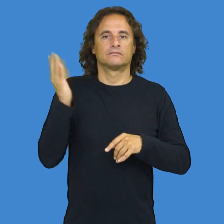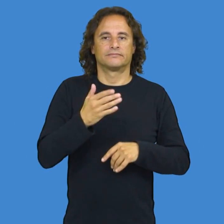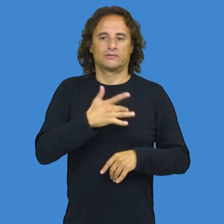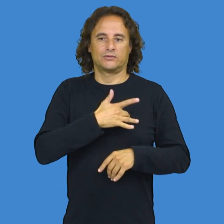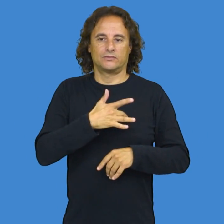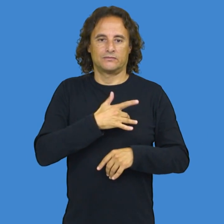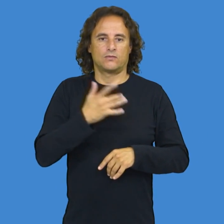corazón